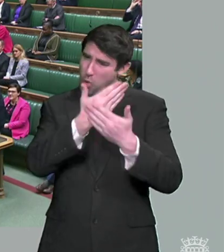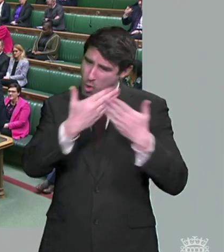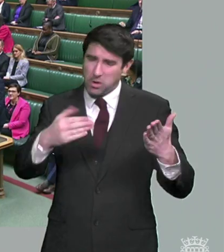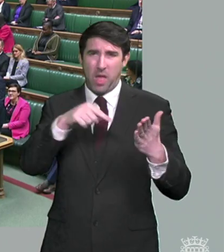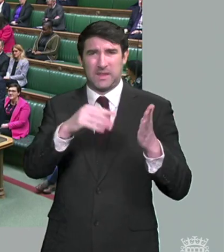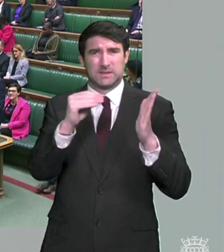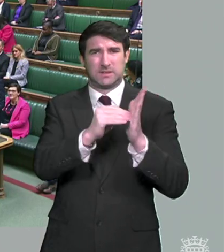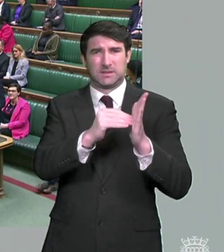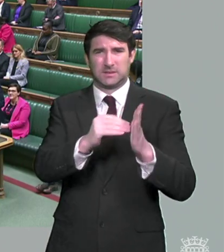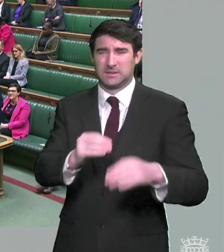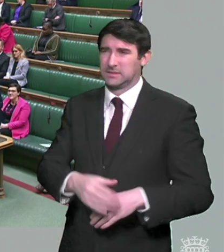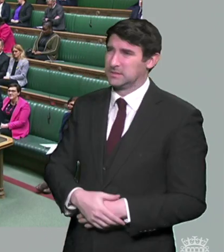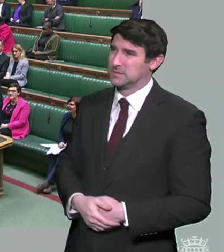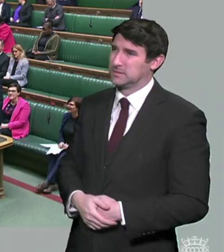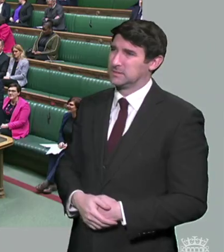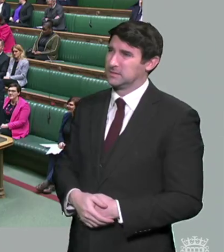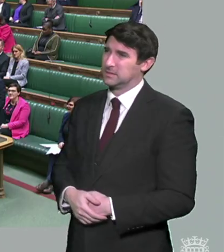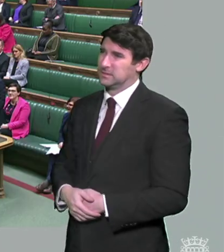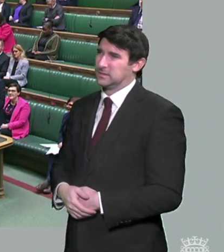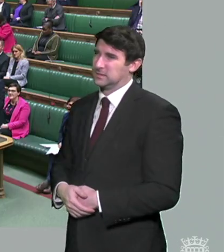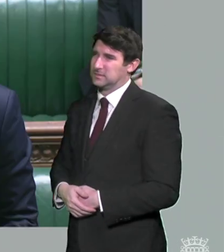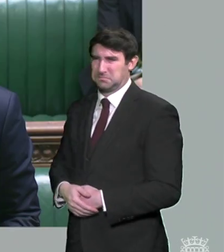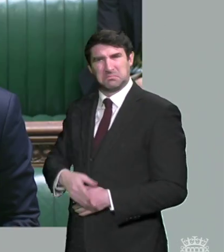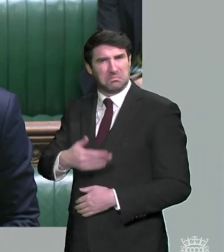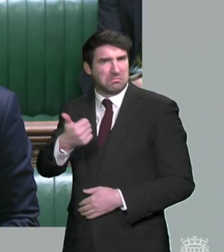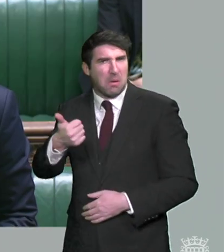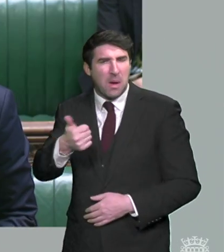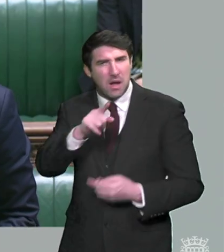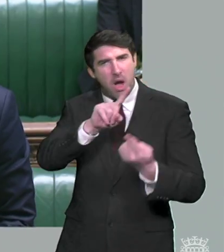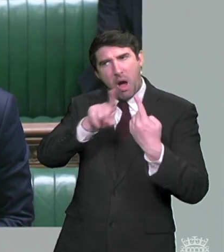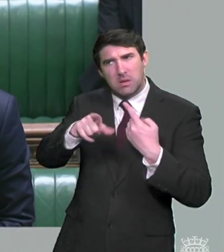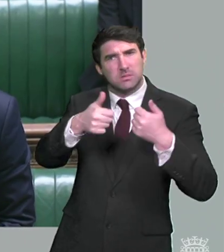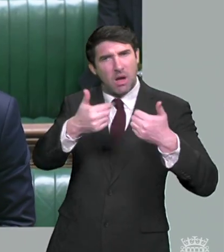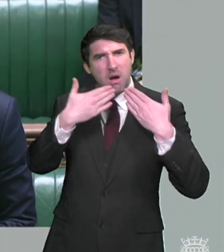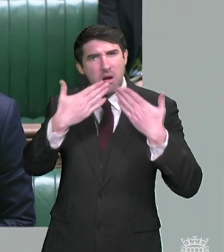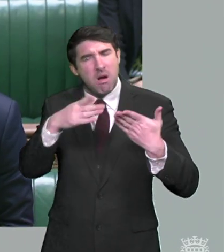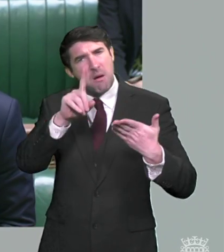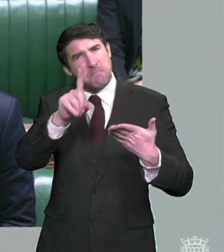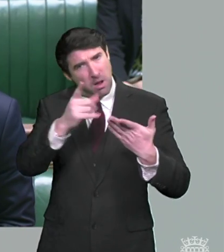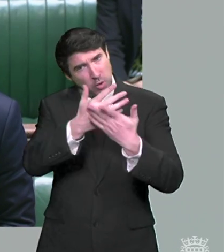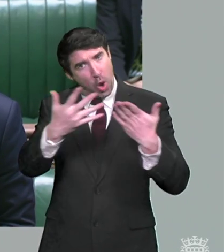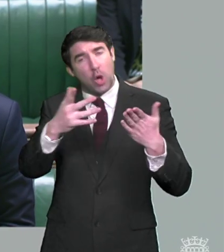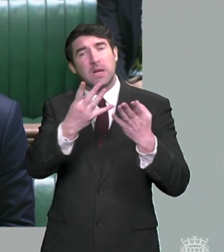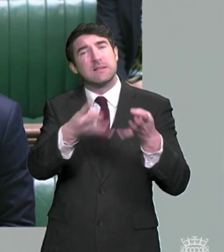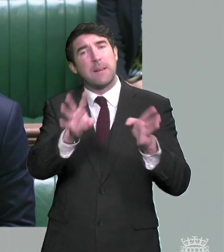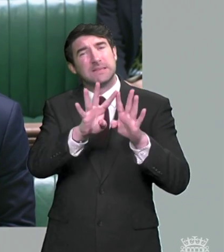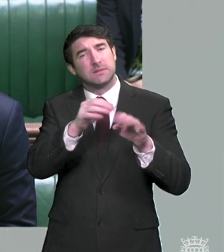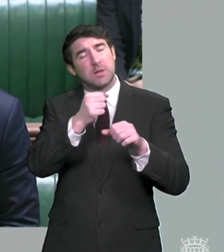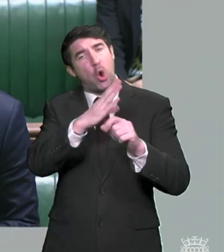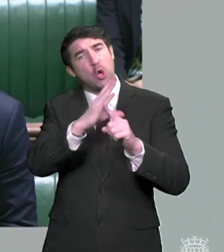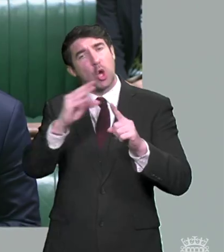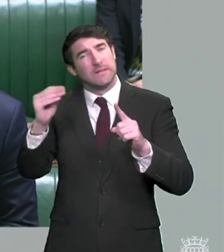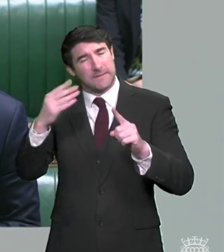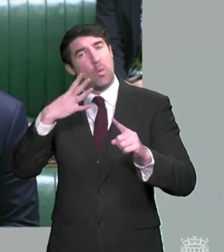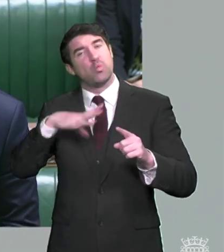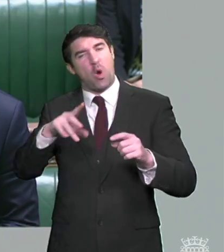I thank the Minister for his answer, but he knows full well that several of his Cabinet colleagues have pledged to withdraw from the convention on human rights.